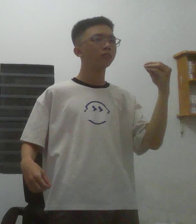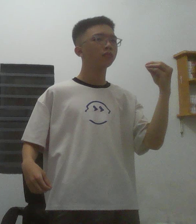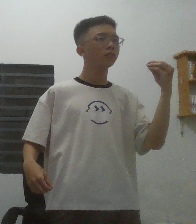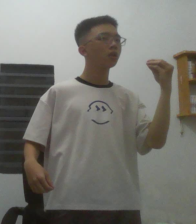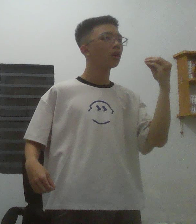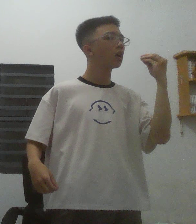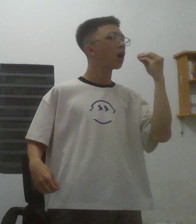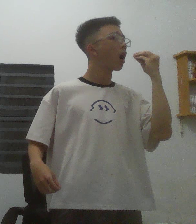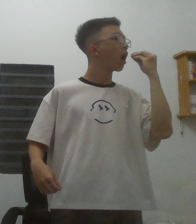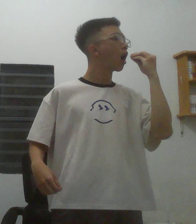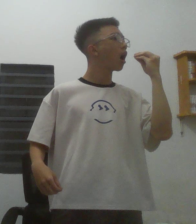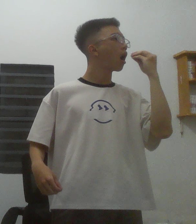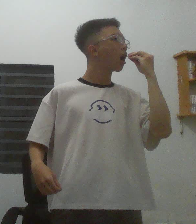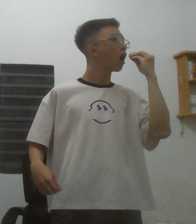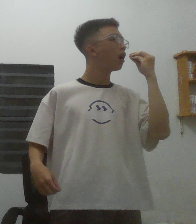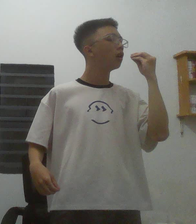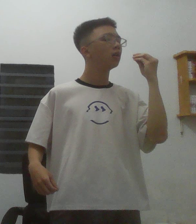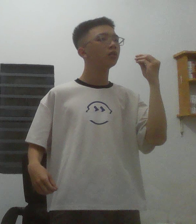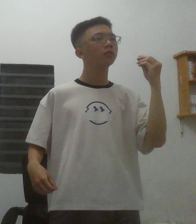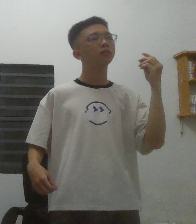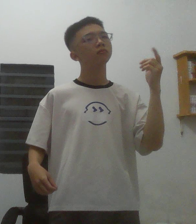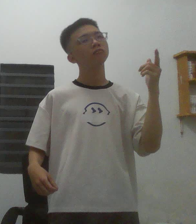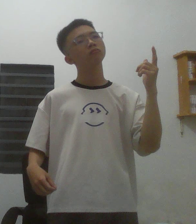an